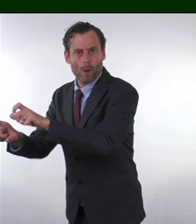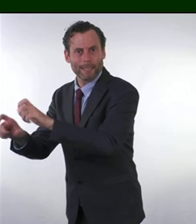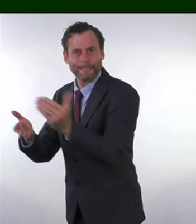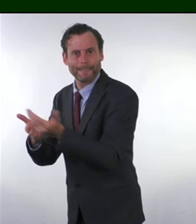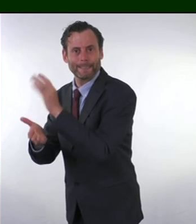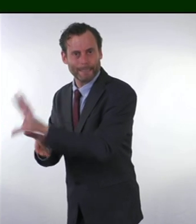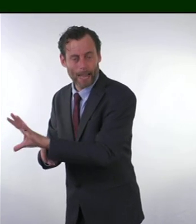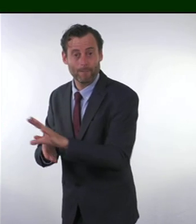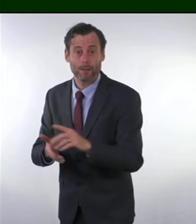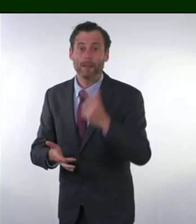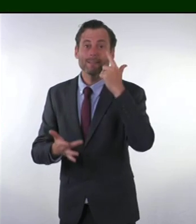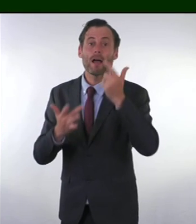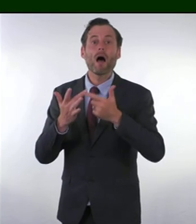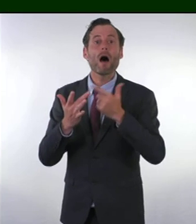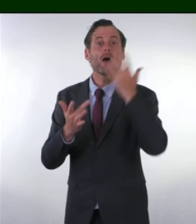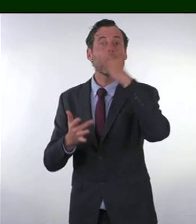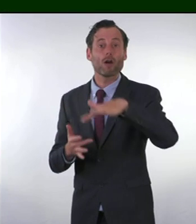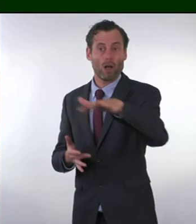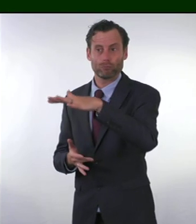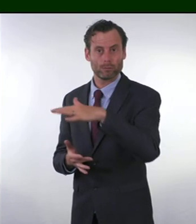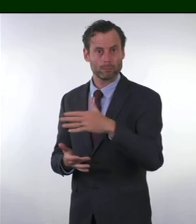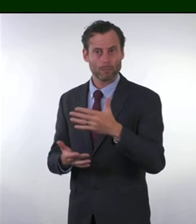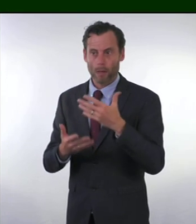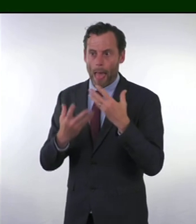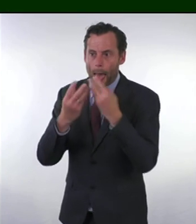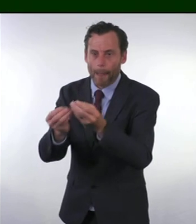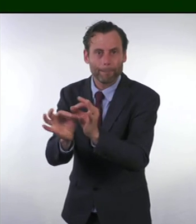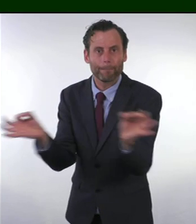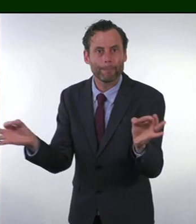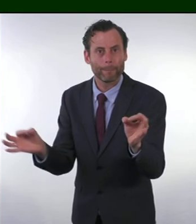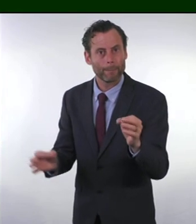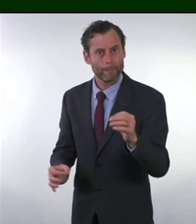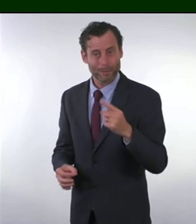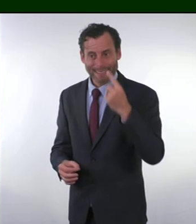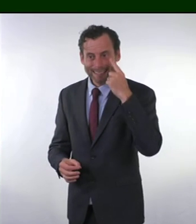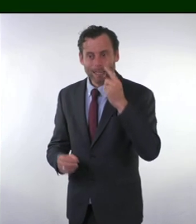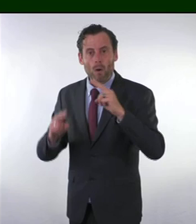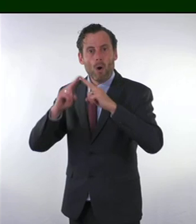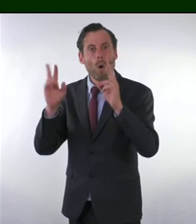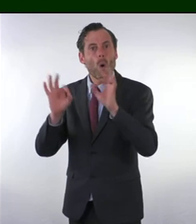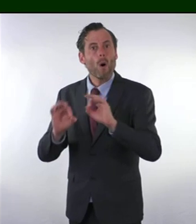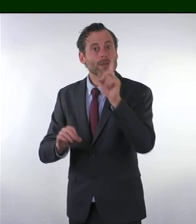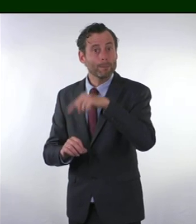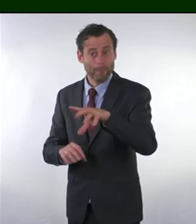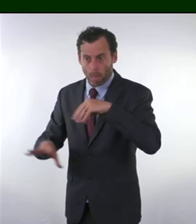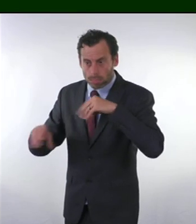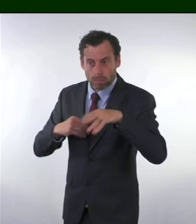In other countries, where they were less fortunate, we saw serious epidemics among the homeless.